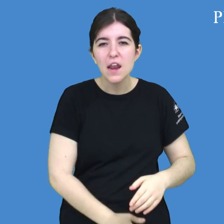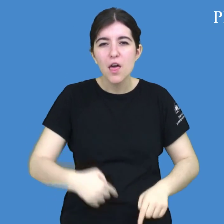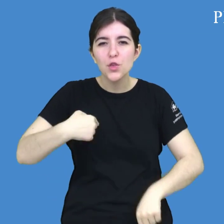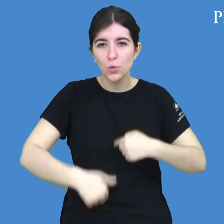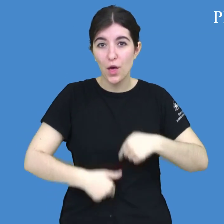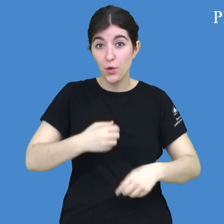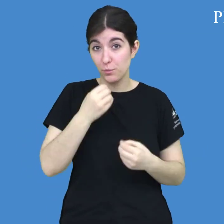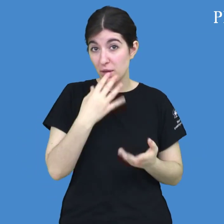circulación